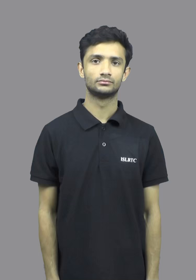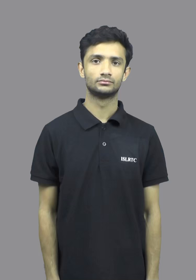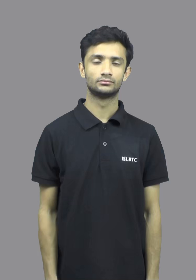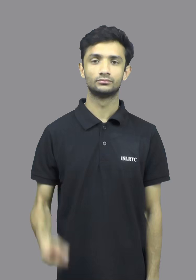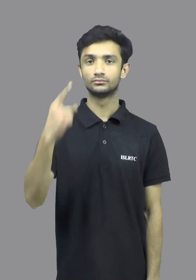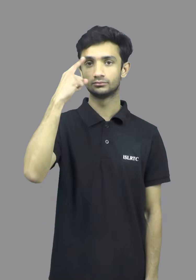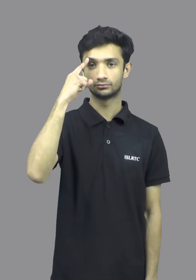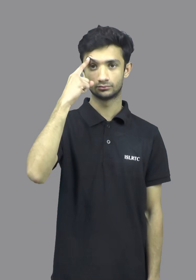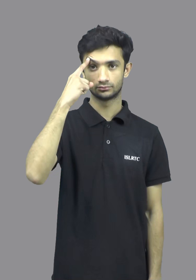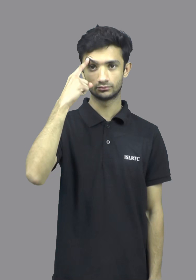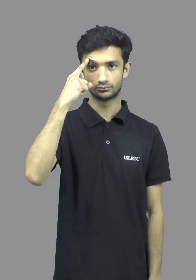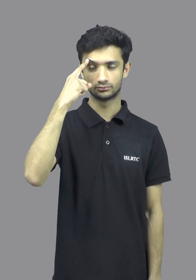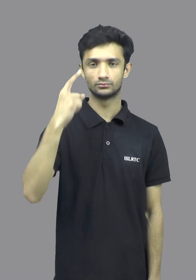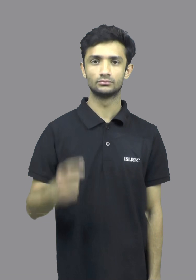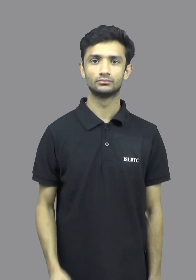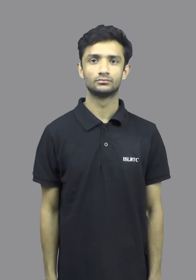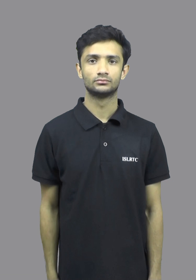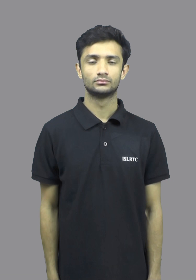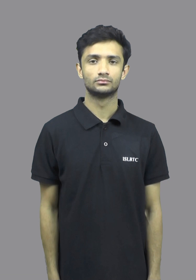Mongolia